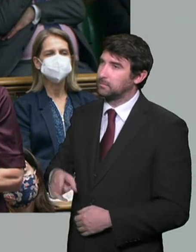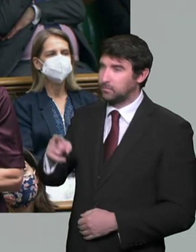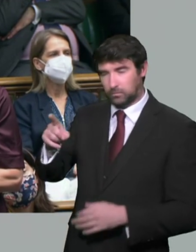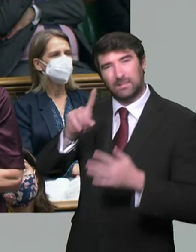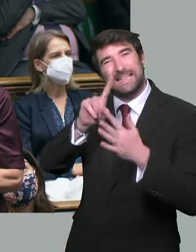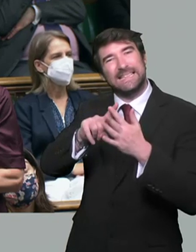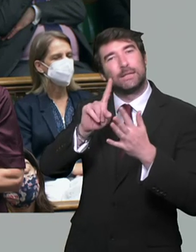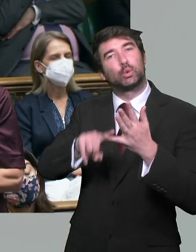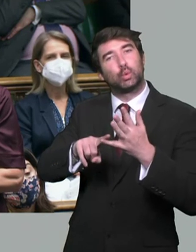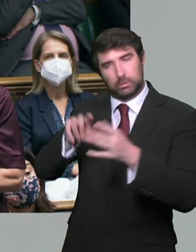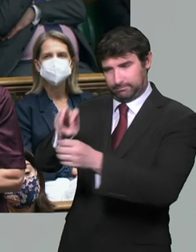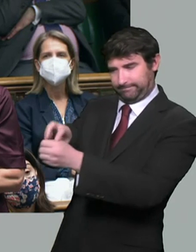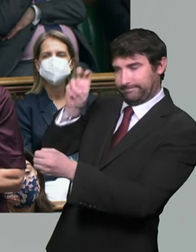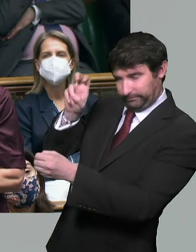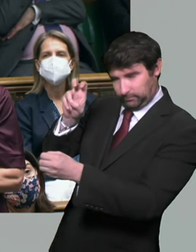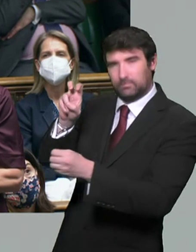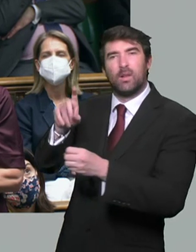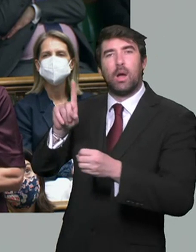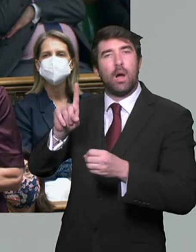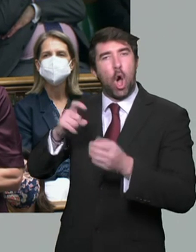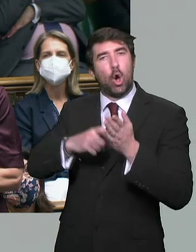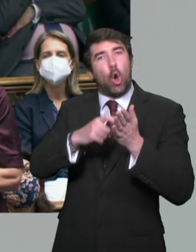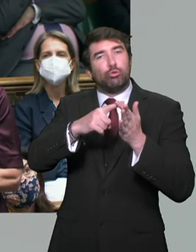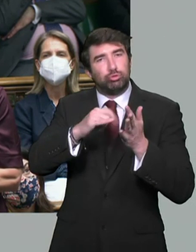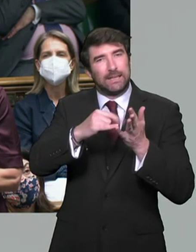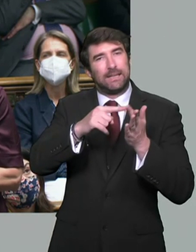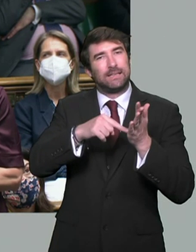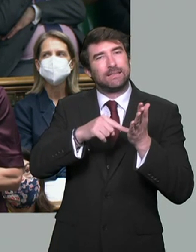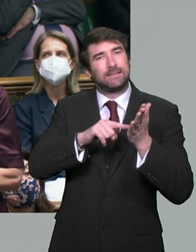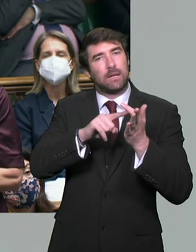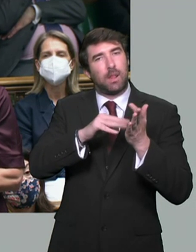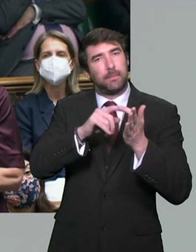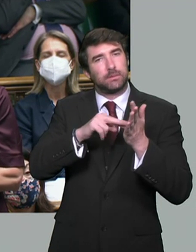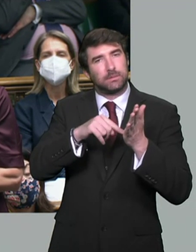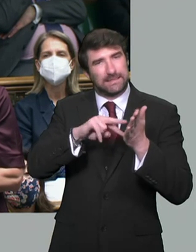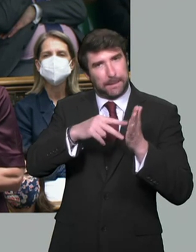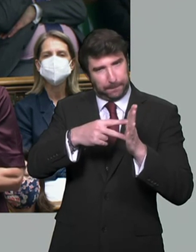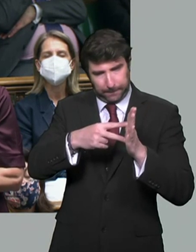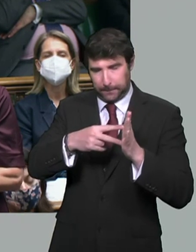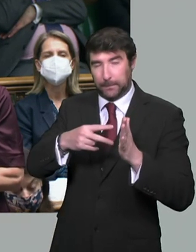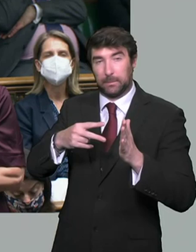My own constituent tried to get assistance from the local citizens advice bureau in March, but the funding cuts meant that it could not help him.